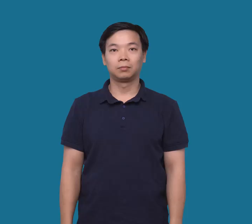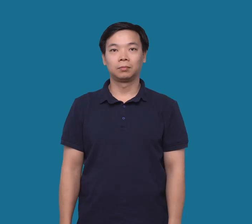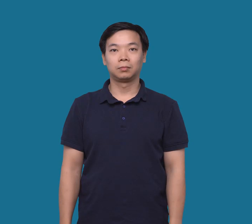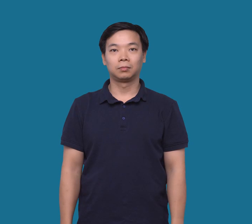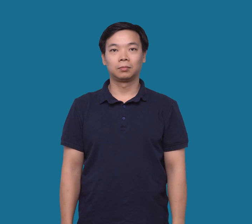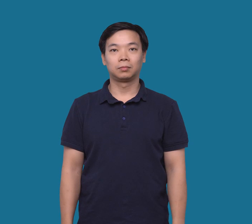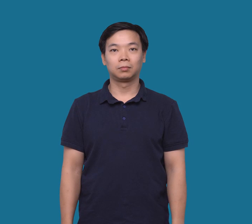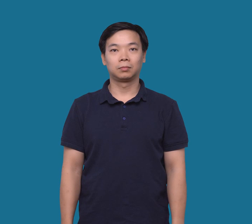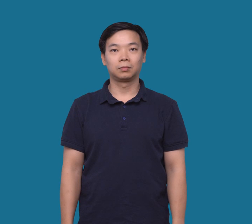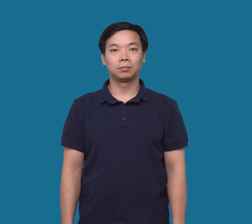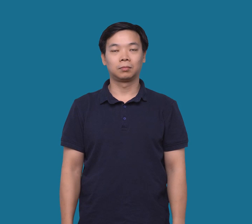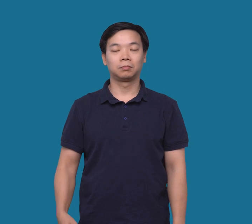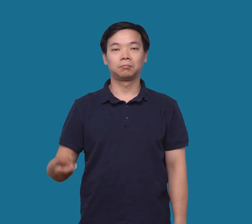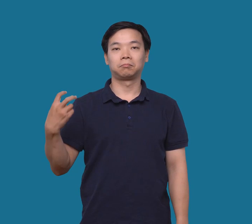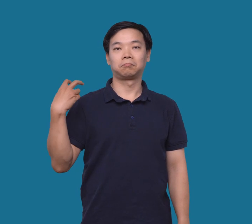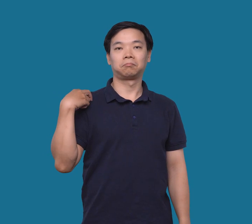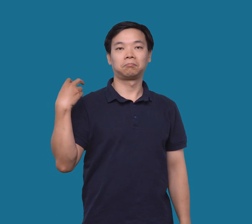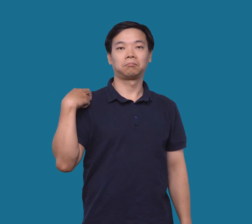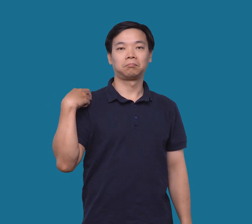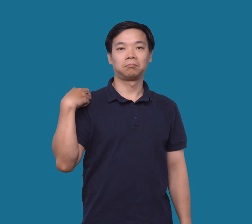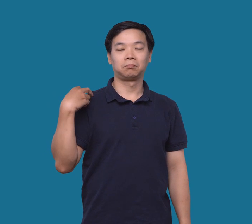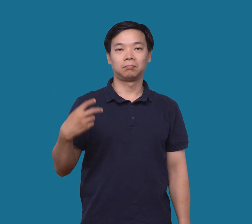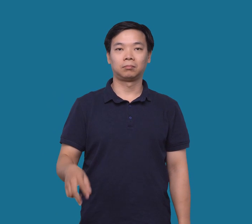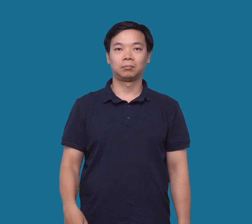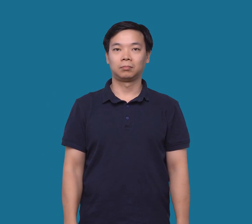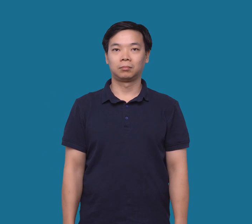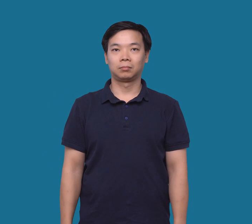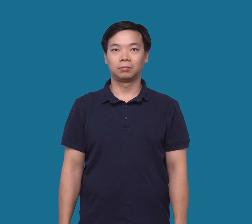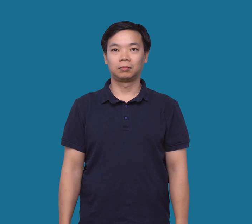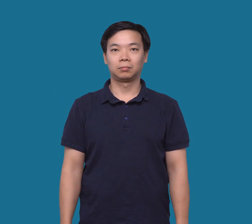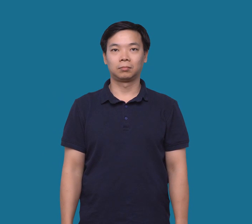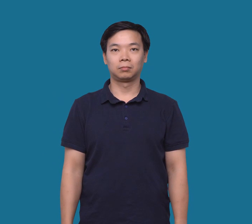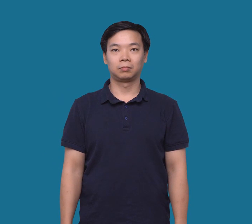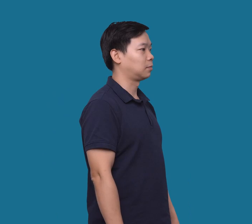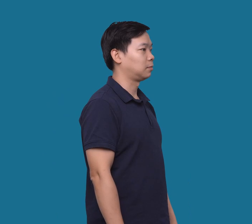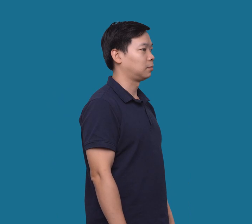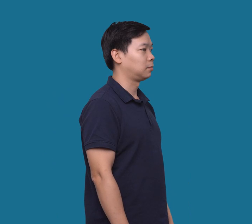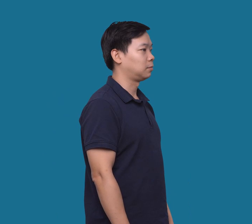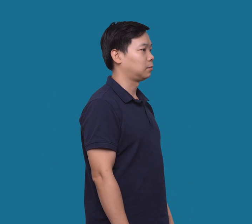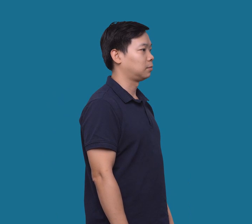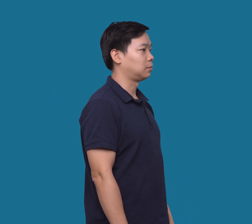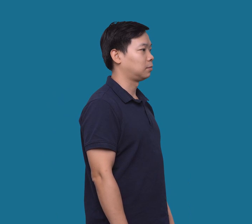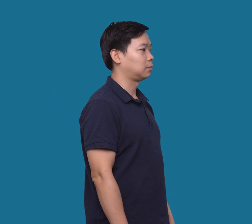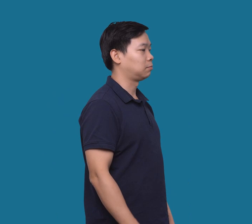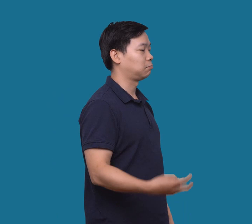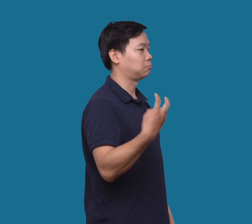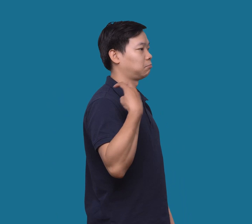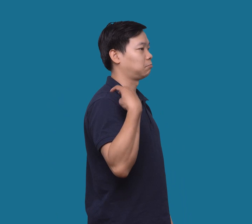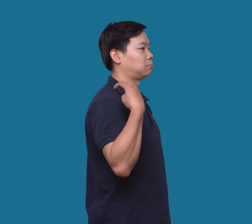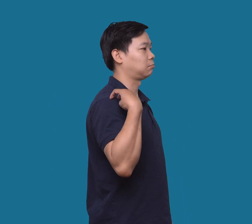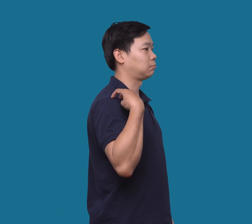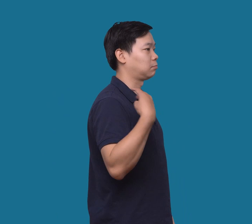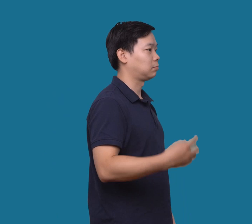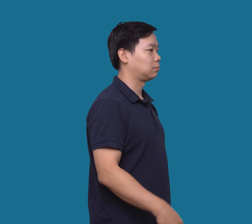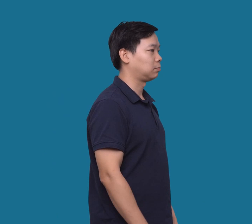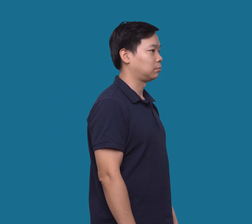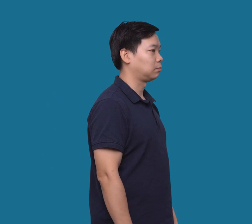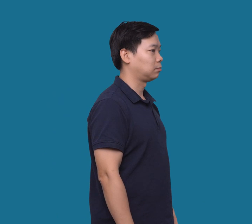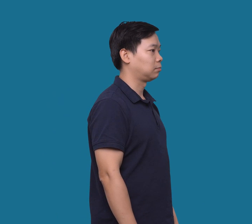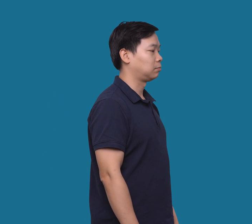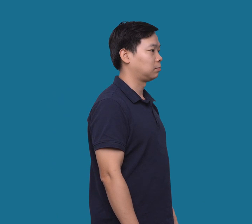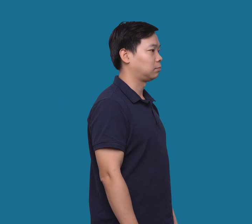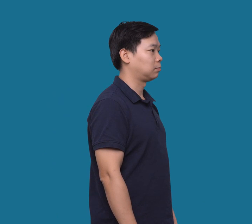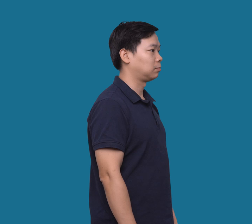chức vụ